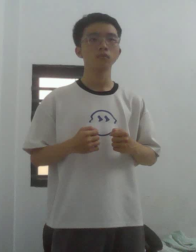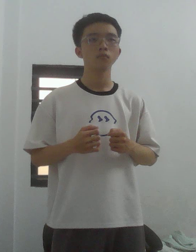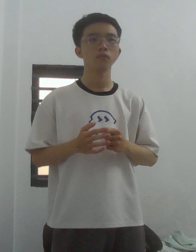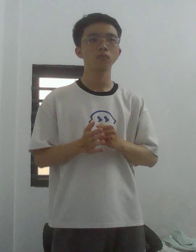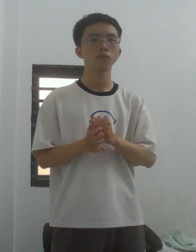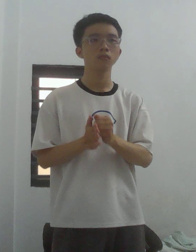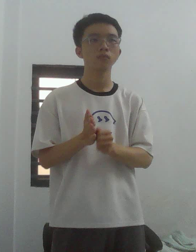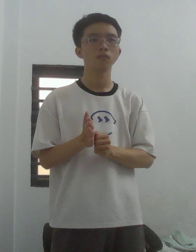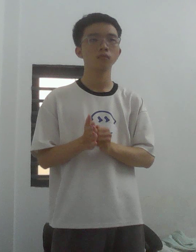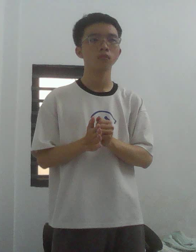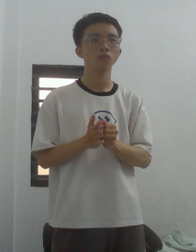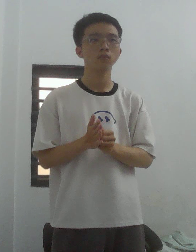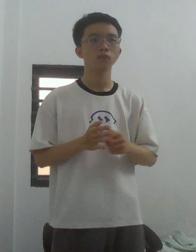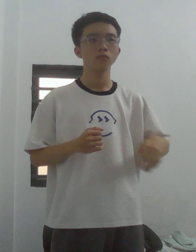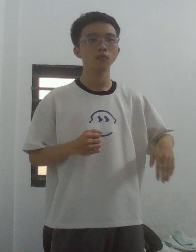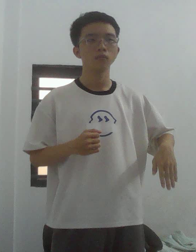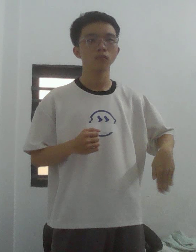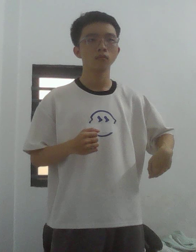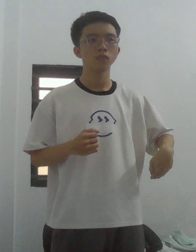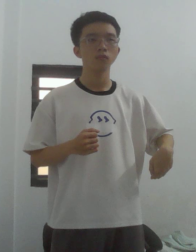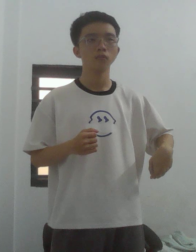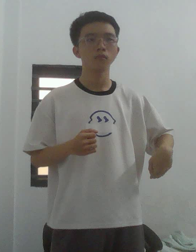thang sau